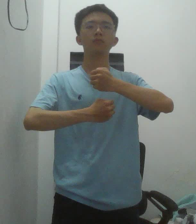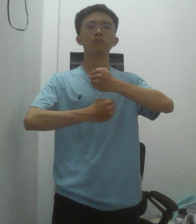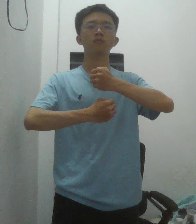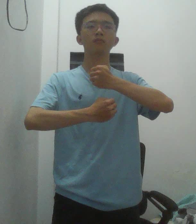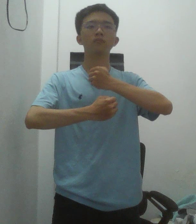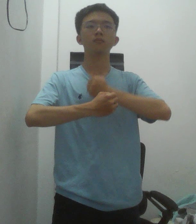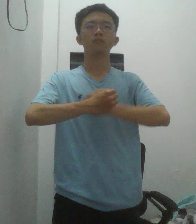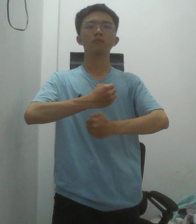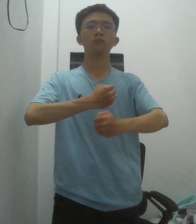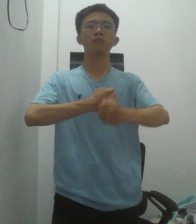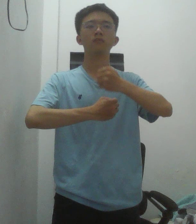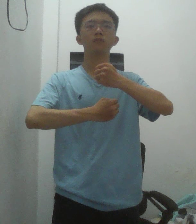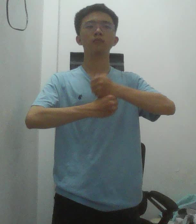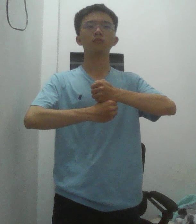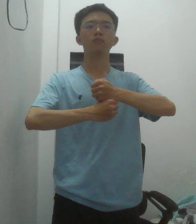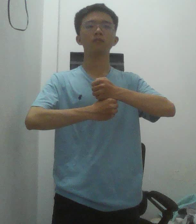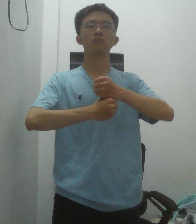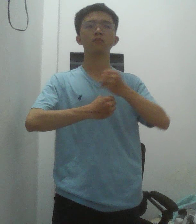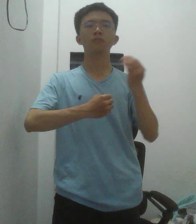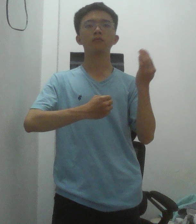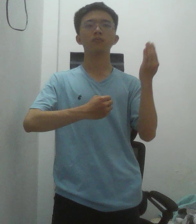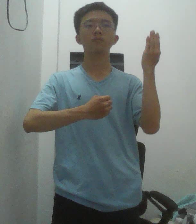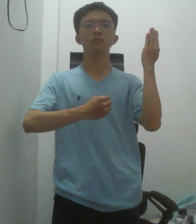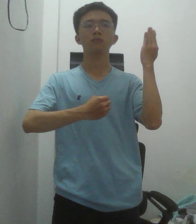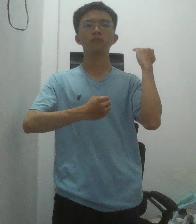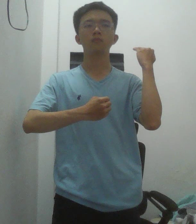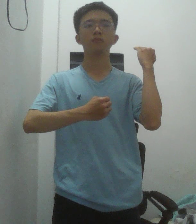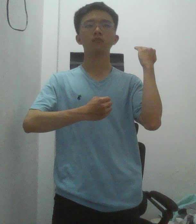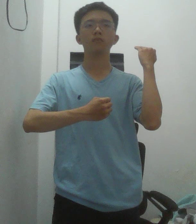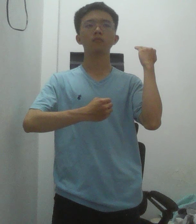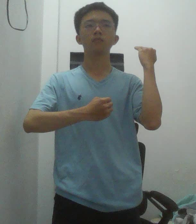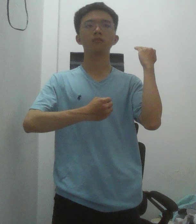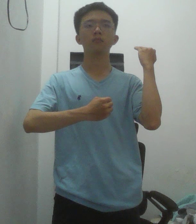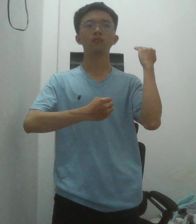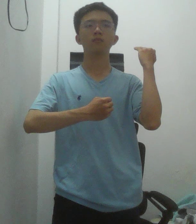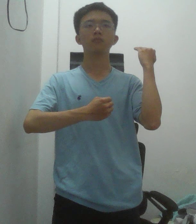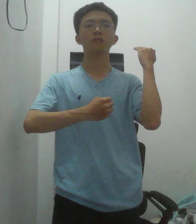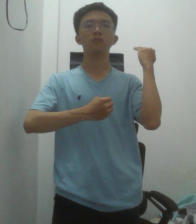nam truoc